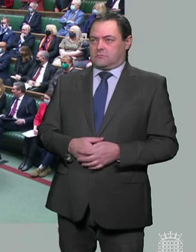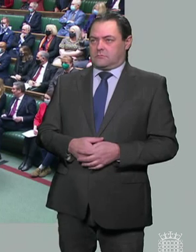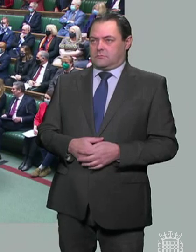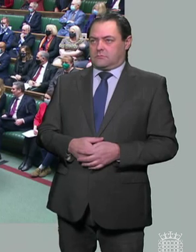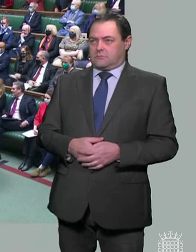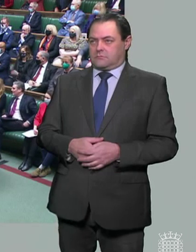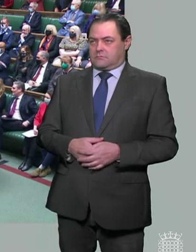More, more!